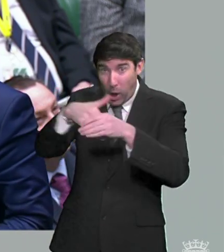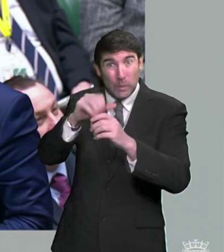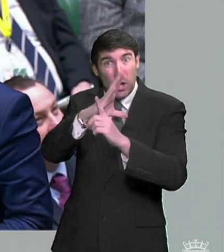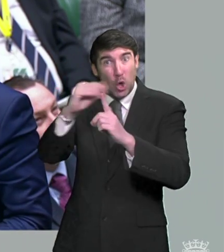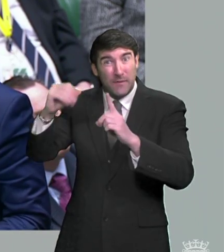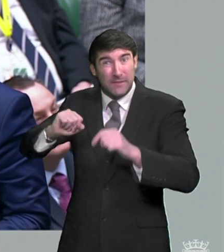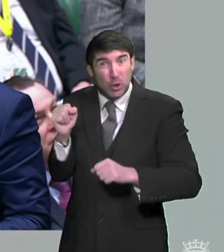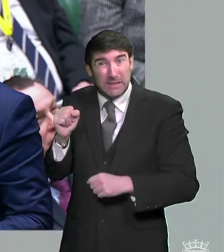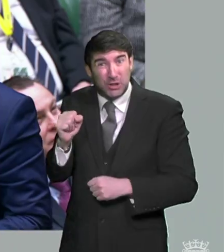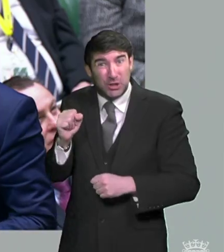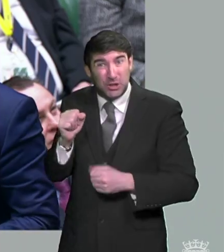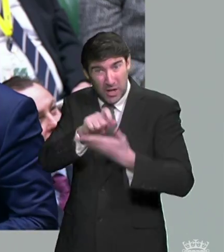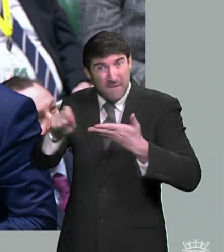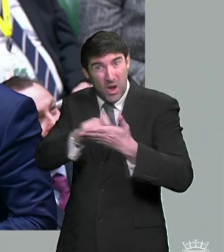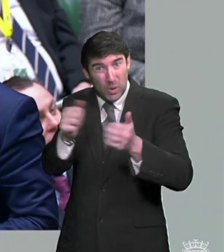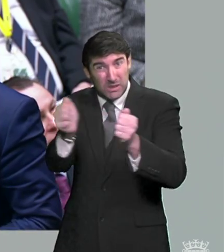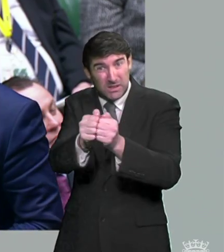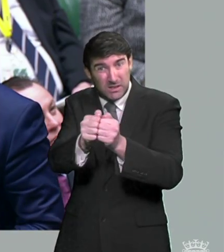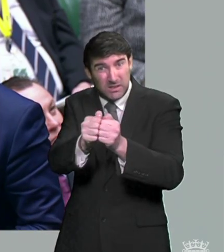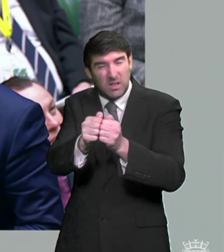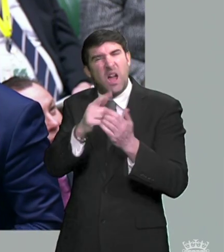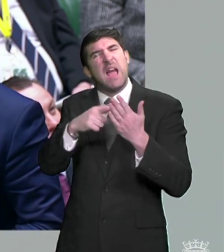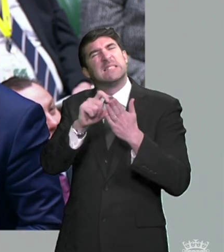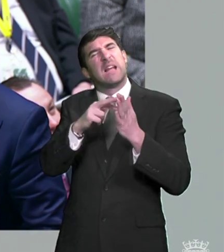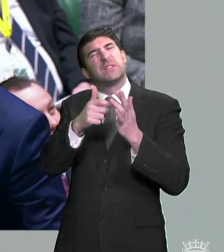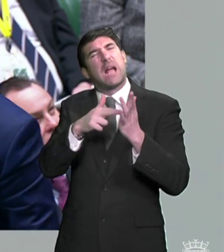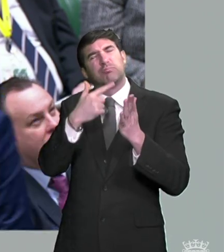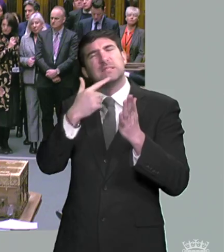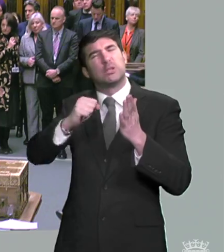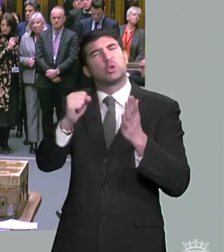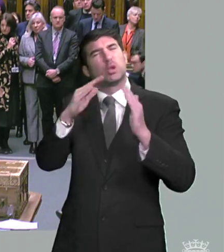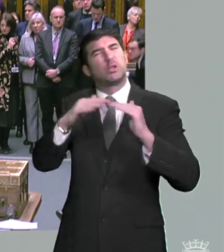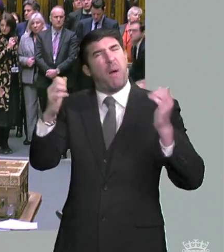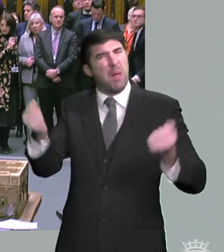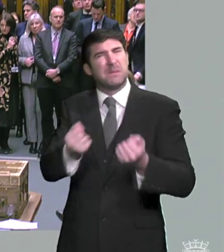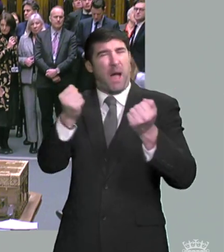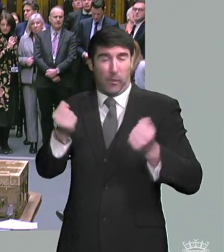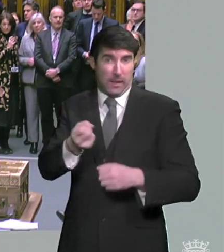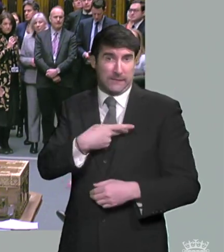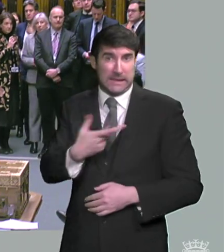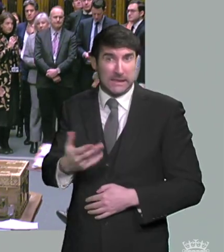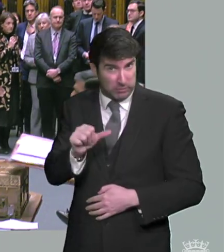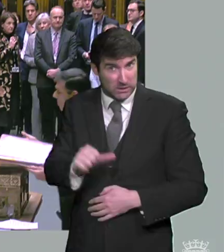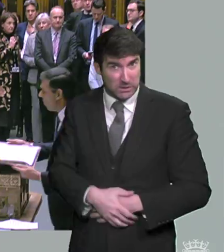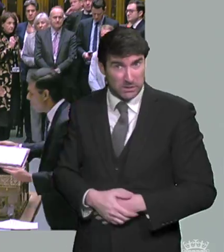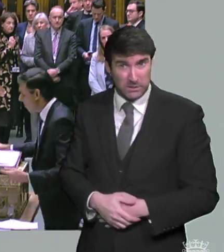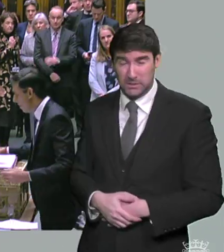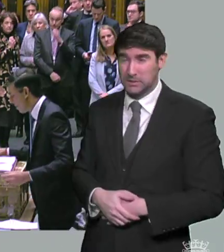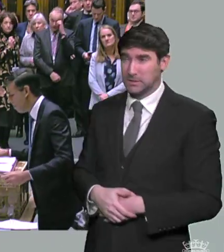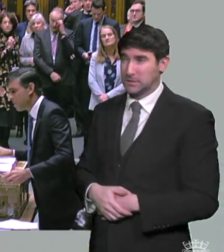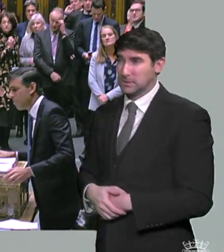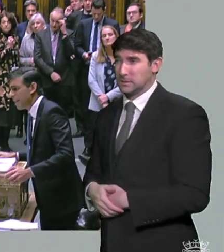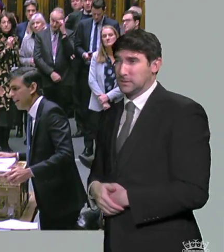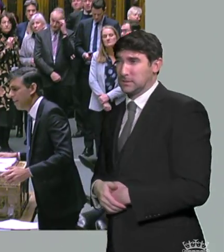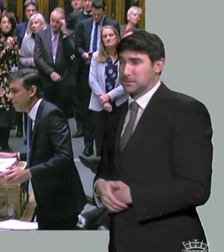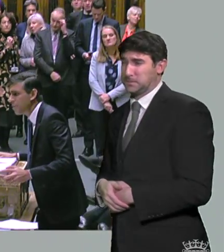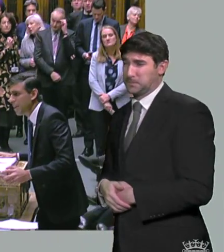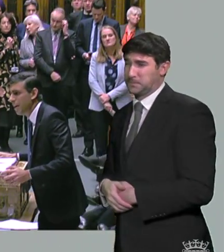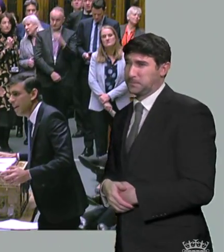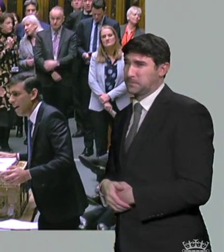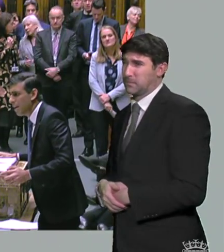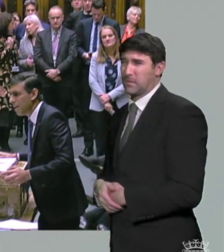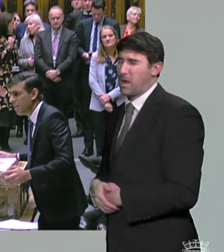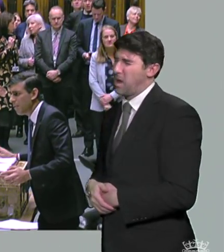Does he still think that David Cameron’s ridiculous assertion holds any water?